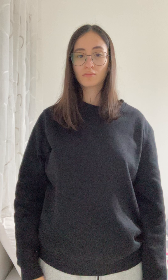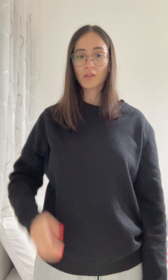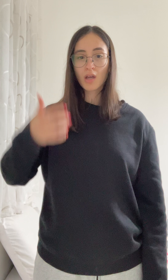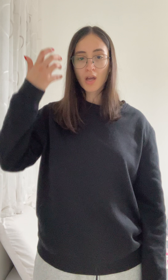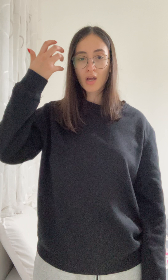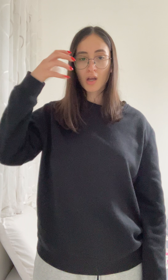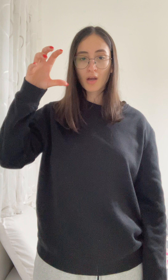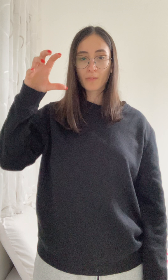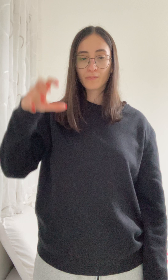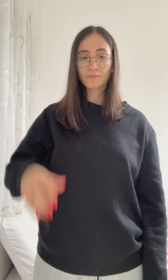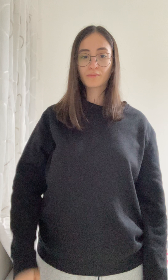חם